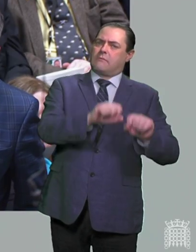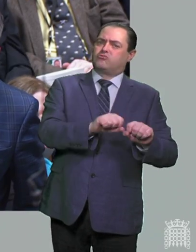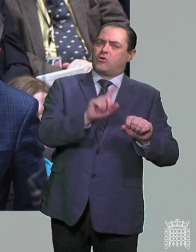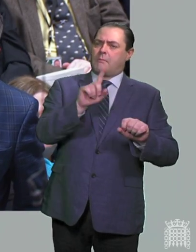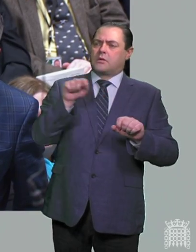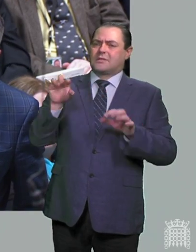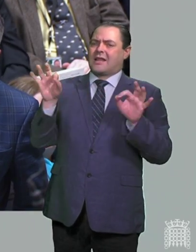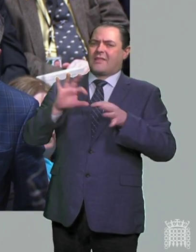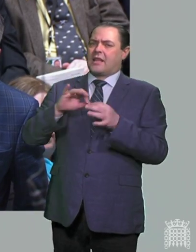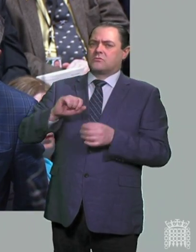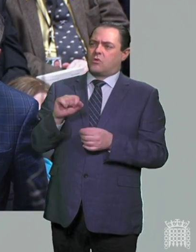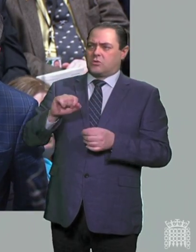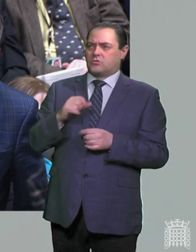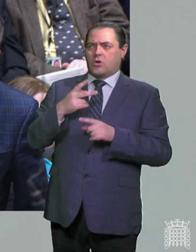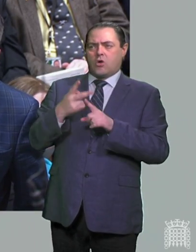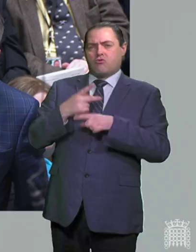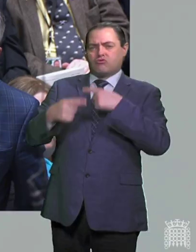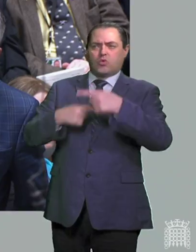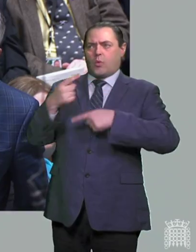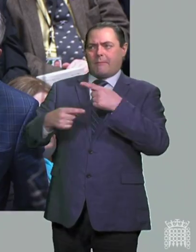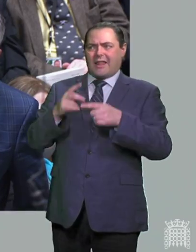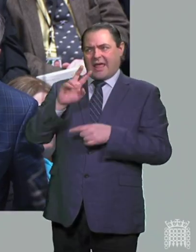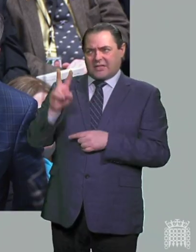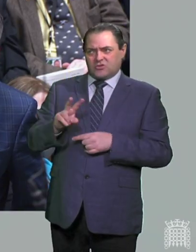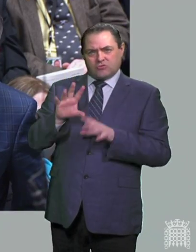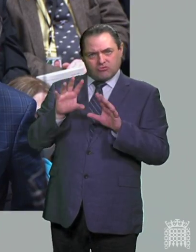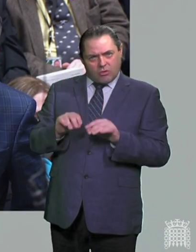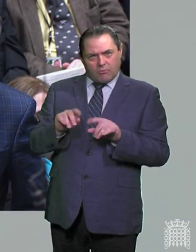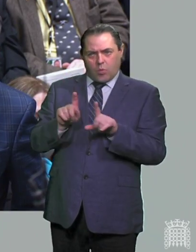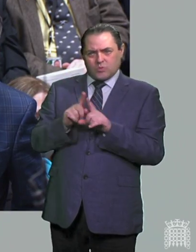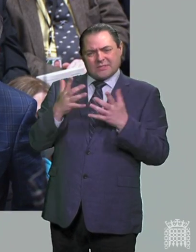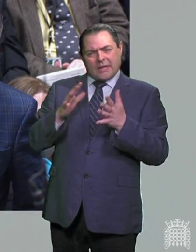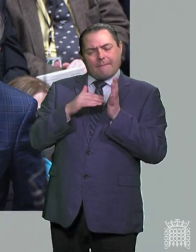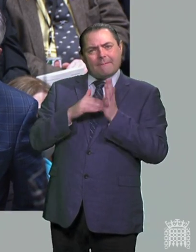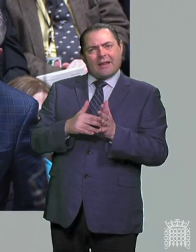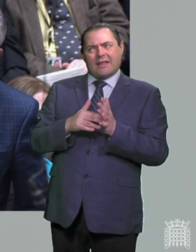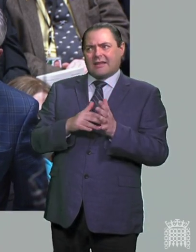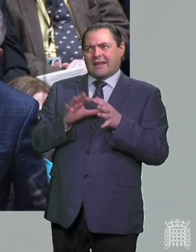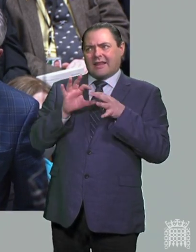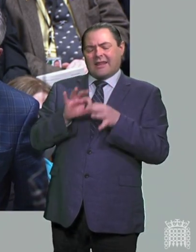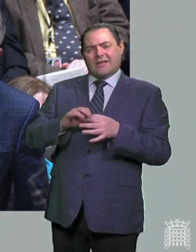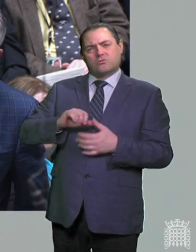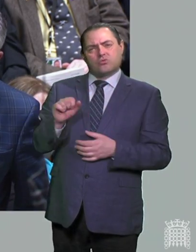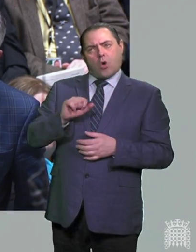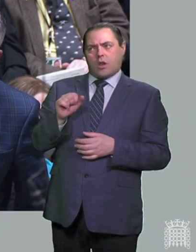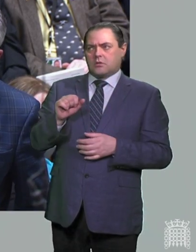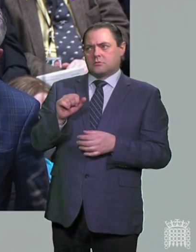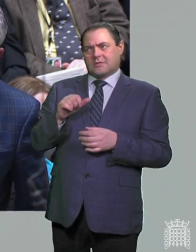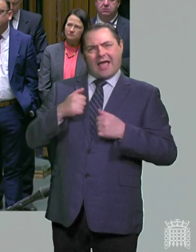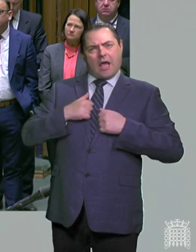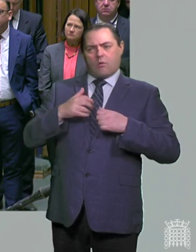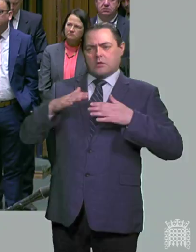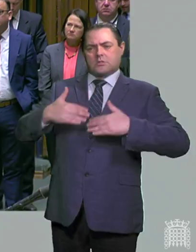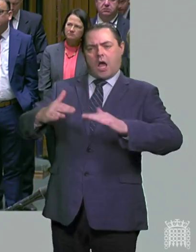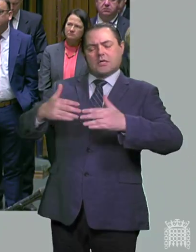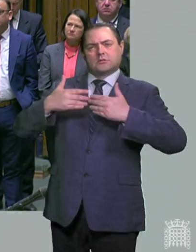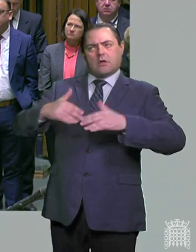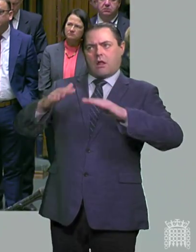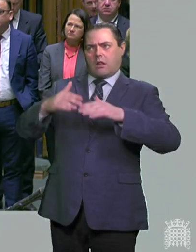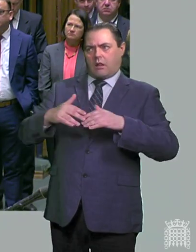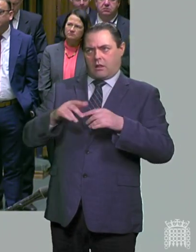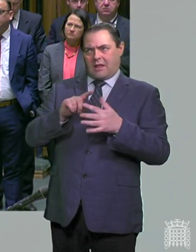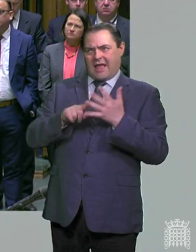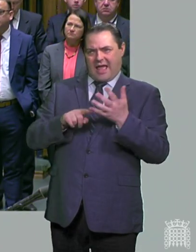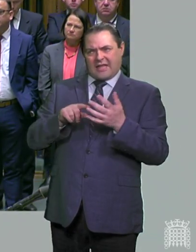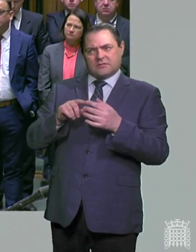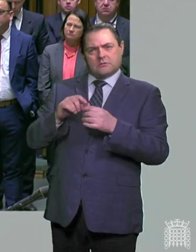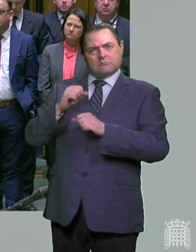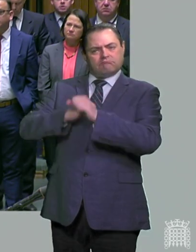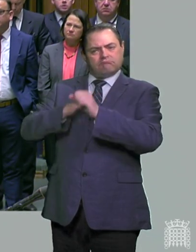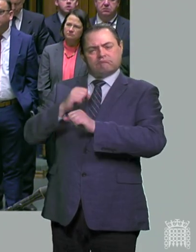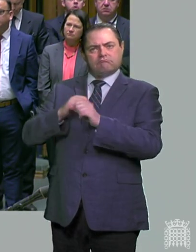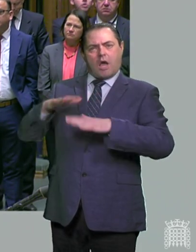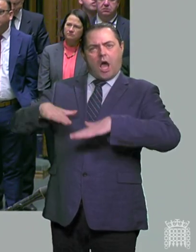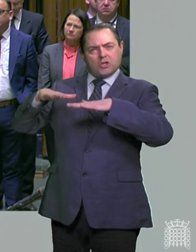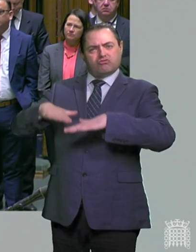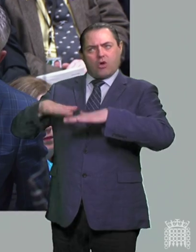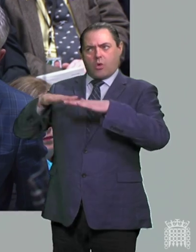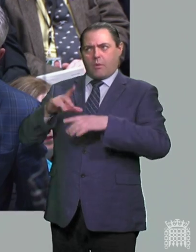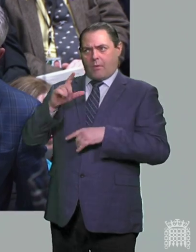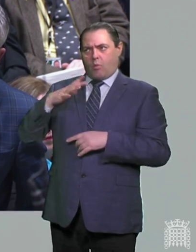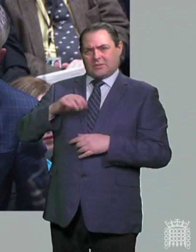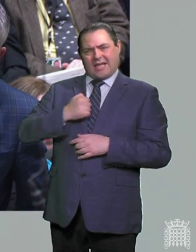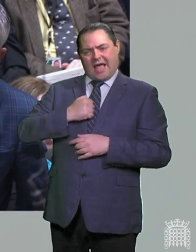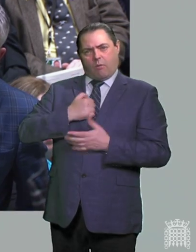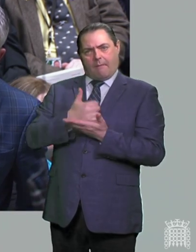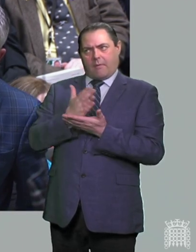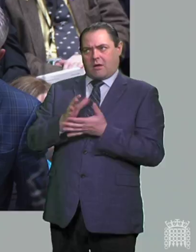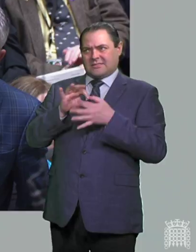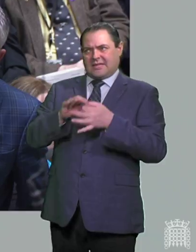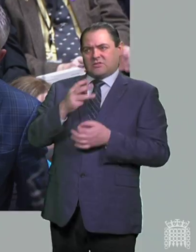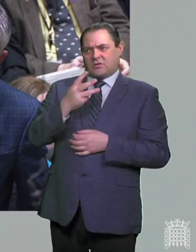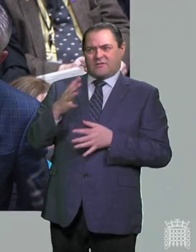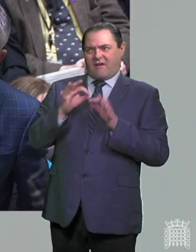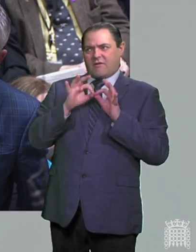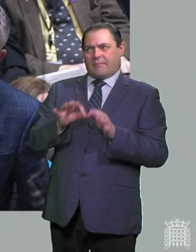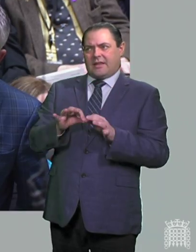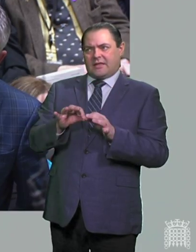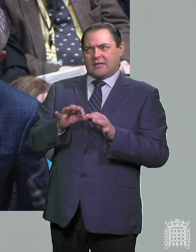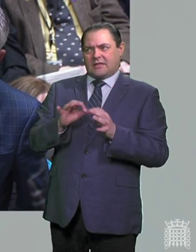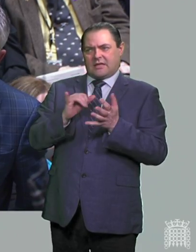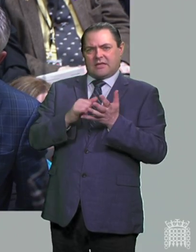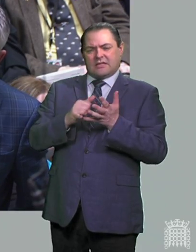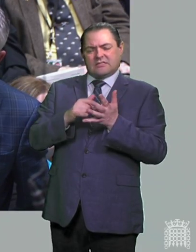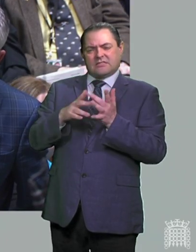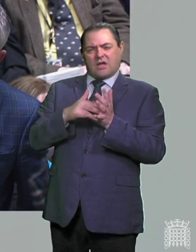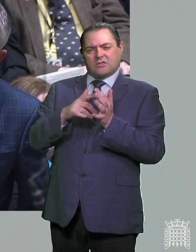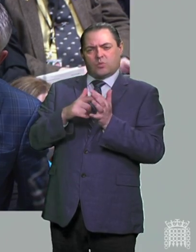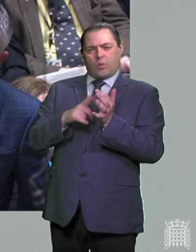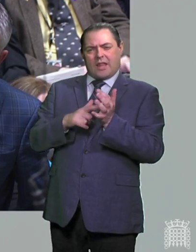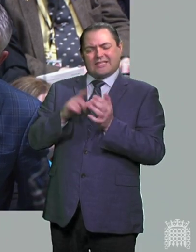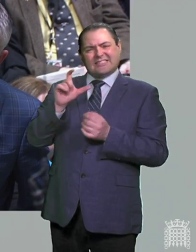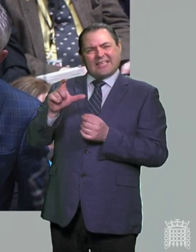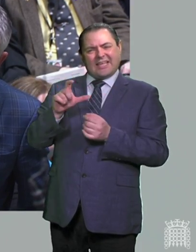It has cut the renewable energy budget by a third. It has allocated only £10 million to Scotland’s world-leading tidal stream, and has failed to back pumped storage hydro, yet it wants us to contribute our share towards the £35 billion Sizewell C nuclear power station.